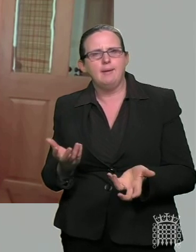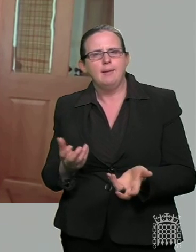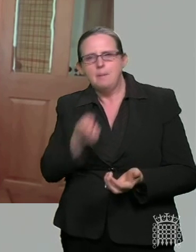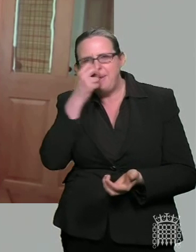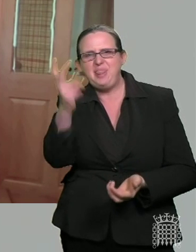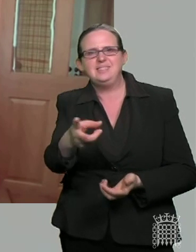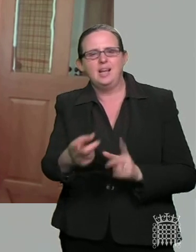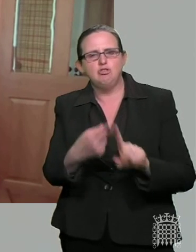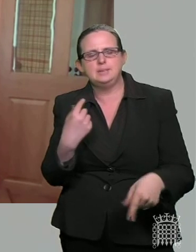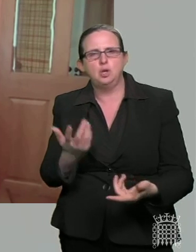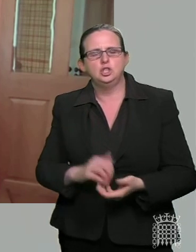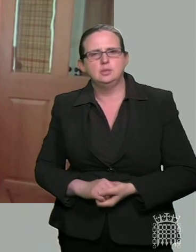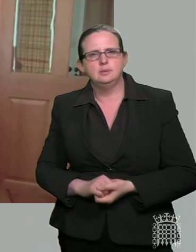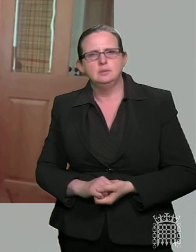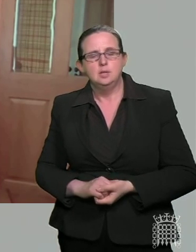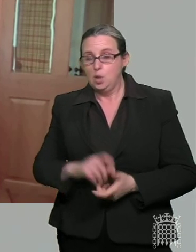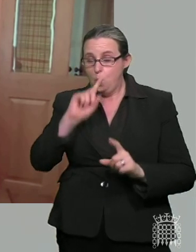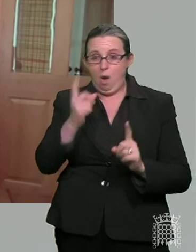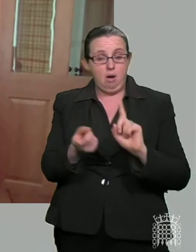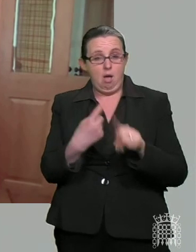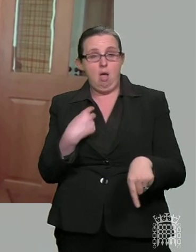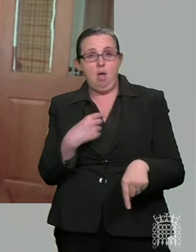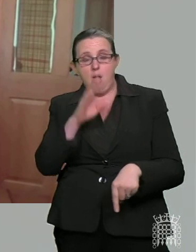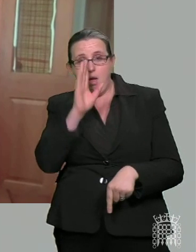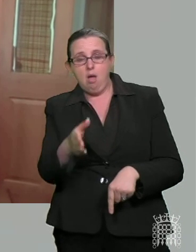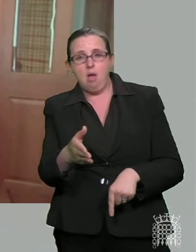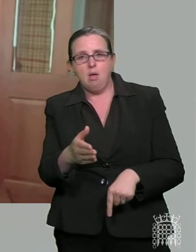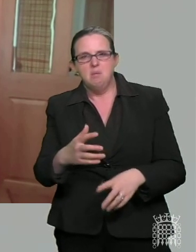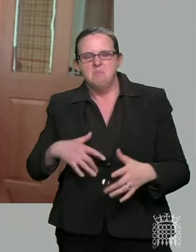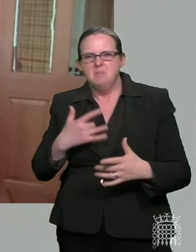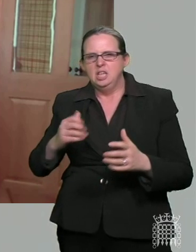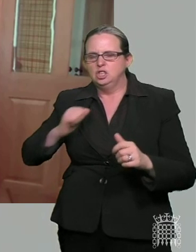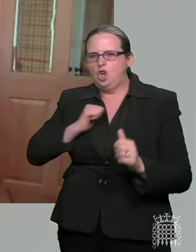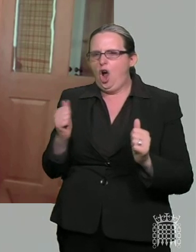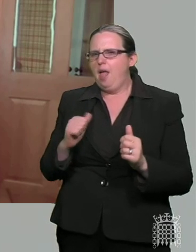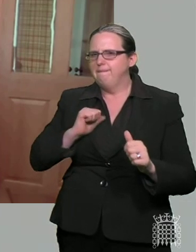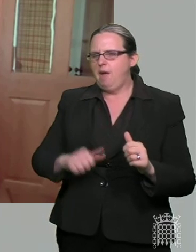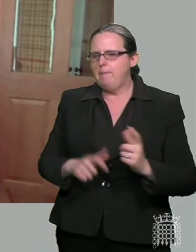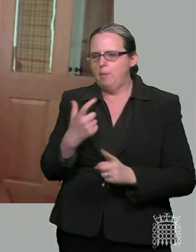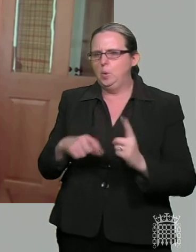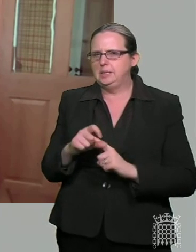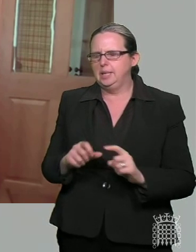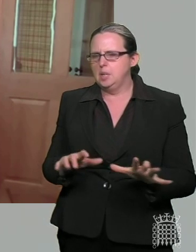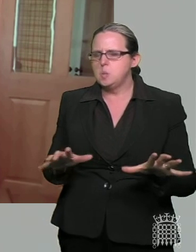The fact that the Prime Minister could not give a straight answer will send a real chill across Scotland’s farming communities.